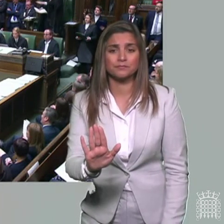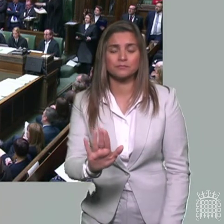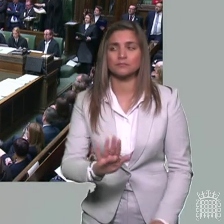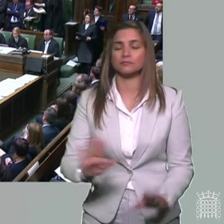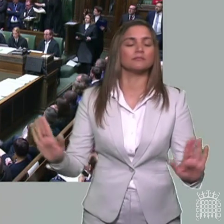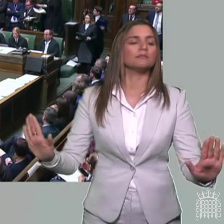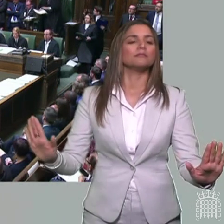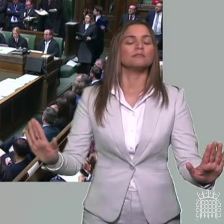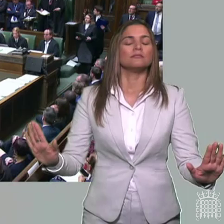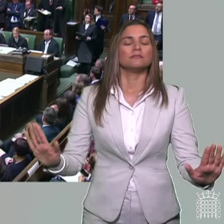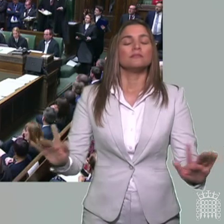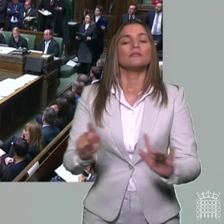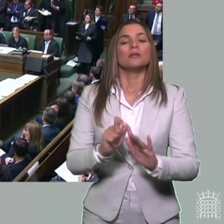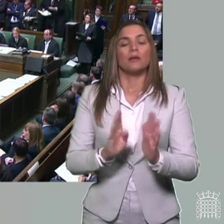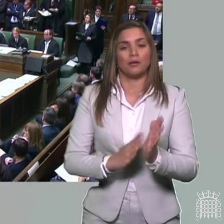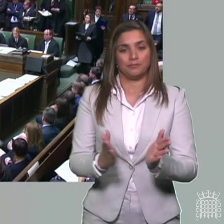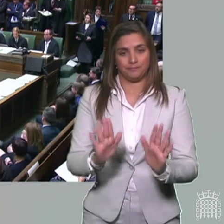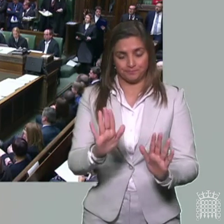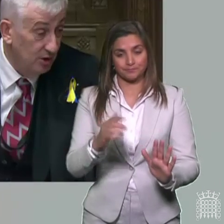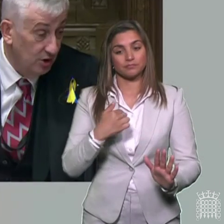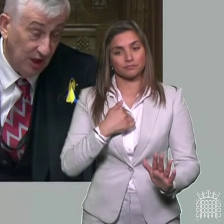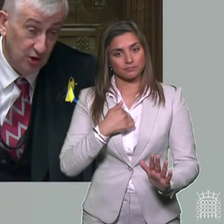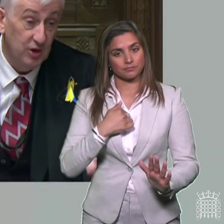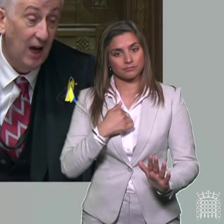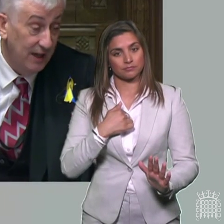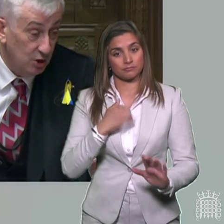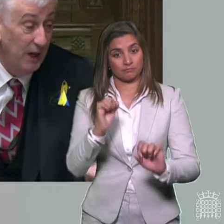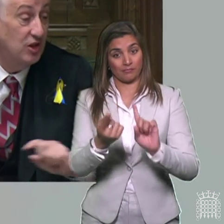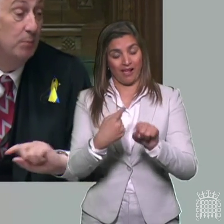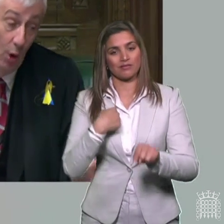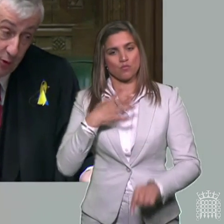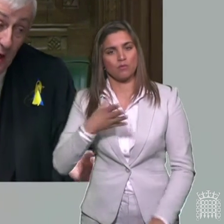Order. Prime Minister, just a second. I want to hear the Prime Minister’s answers.